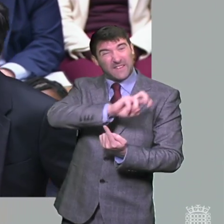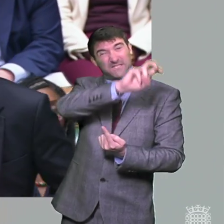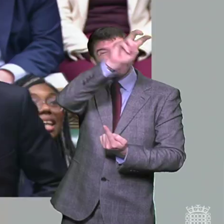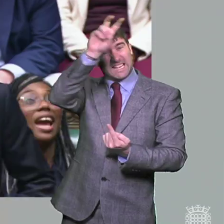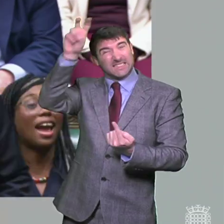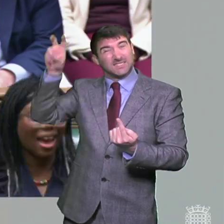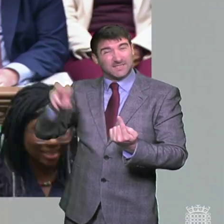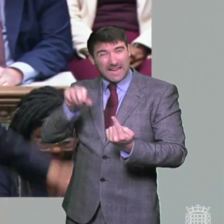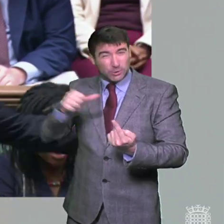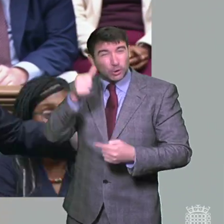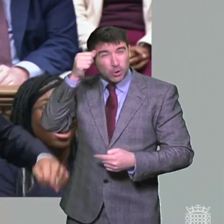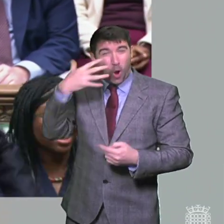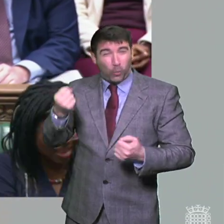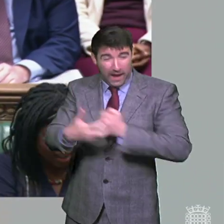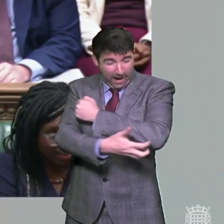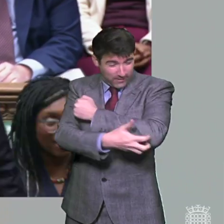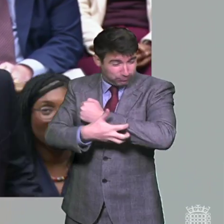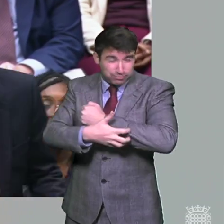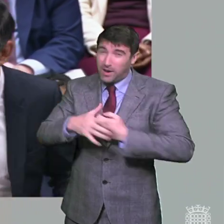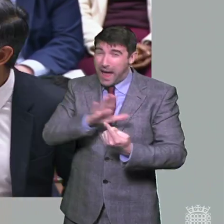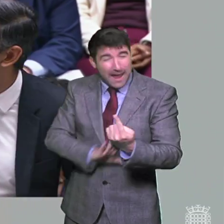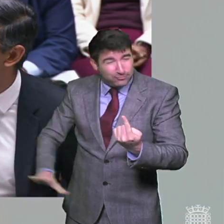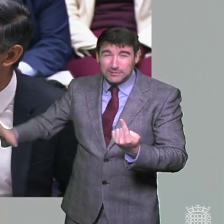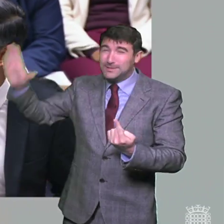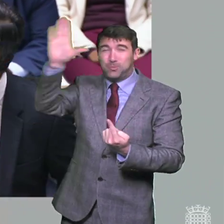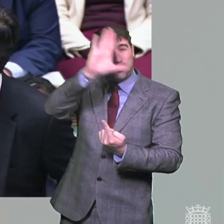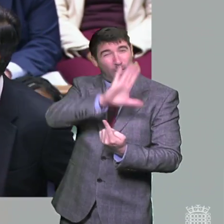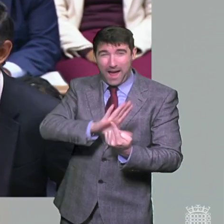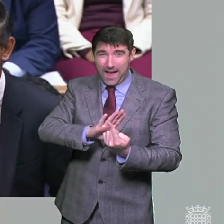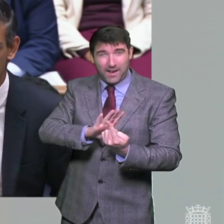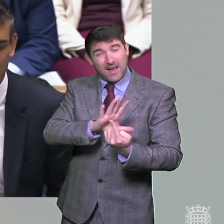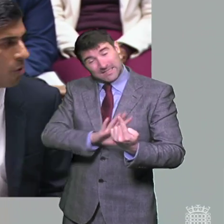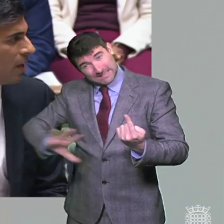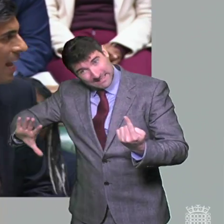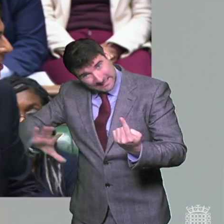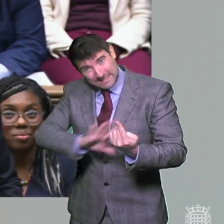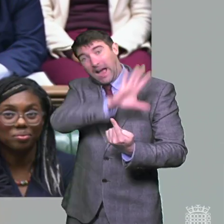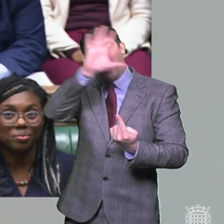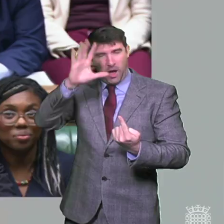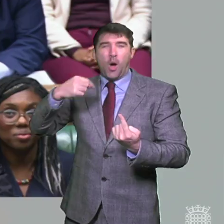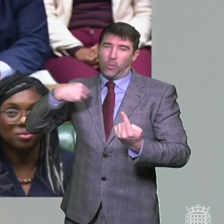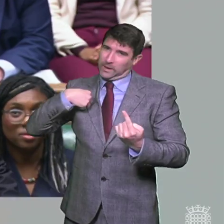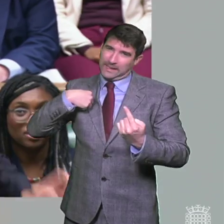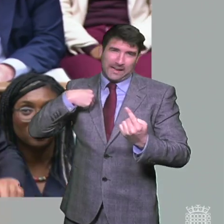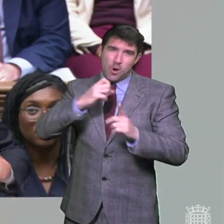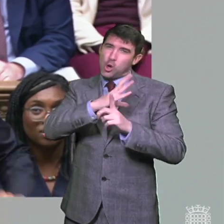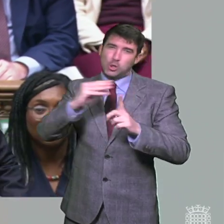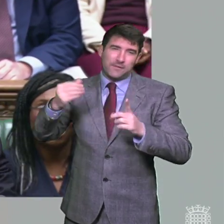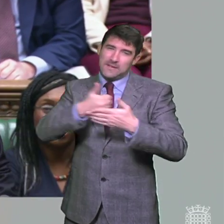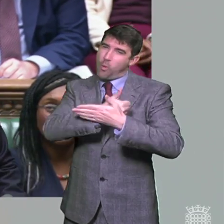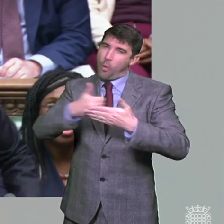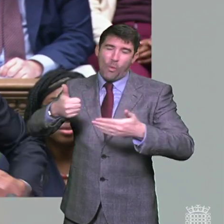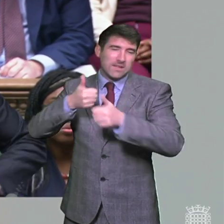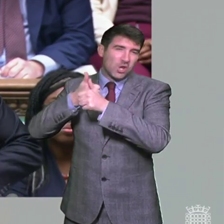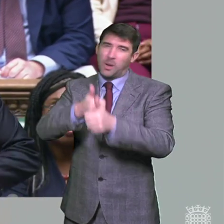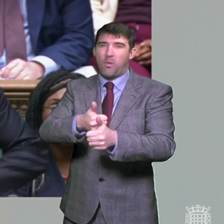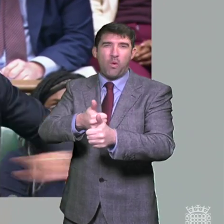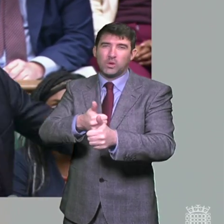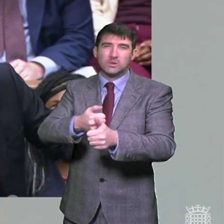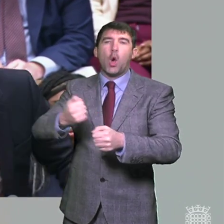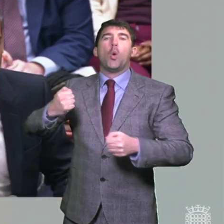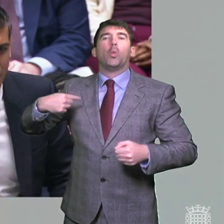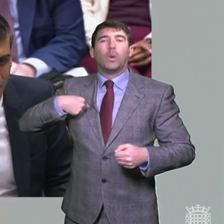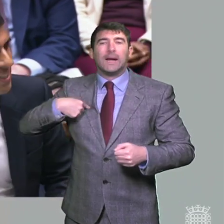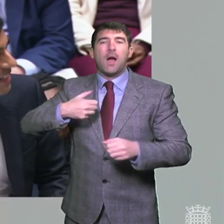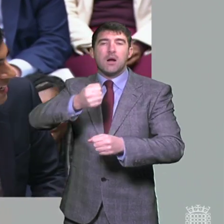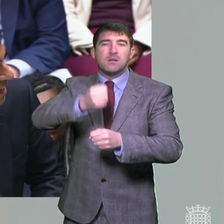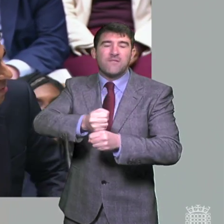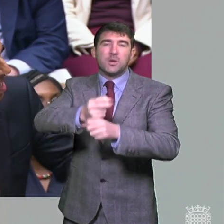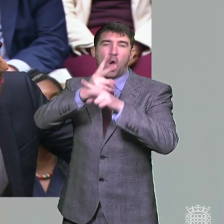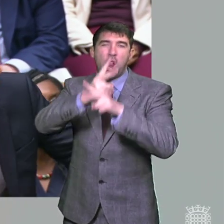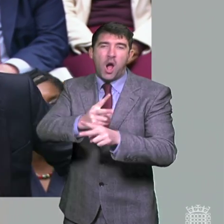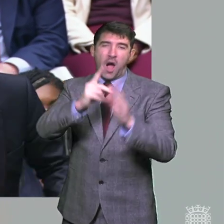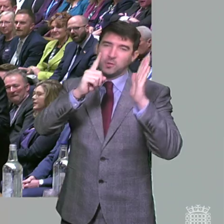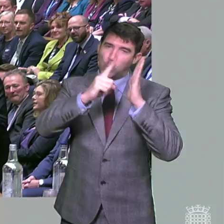coastal communities and across the south, and this Government will relentlessly support them because we are a Government who will deliver for people across the United Kingdom.